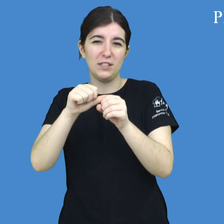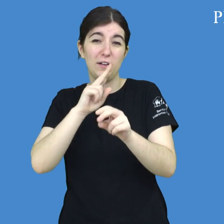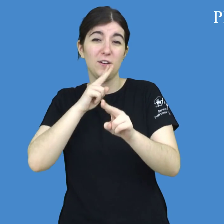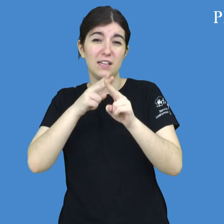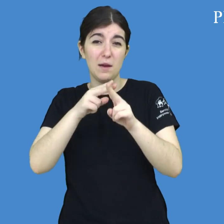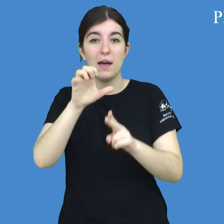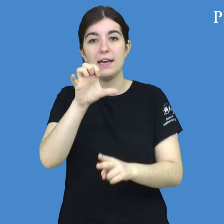nombre